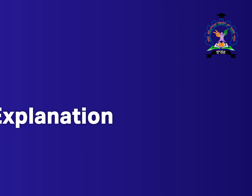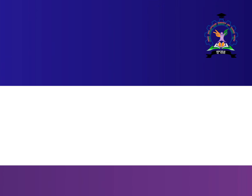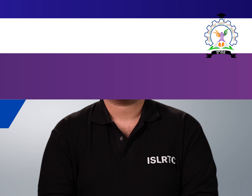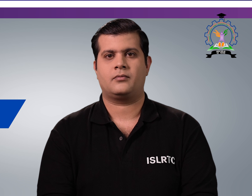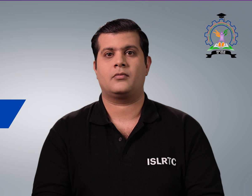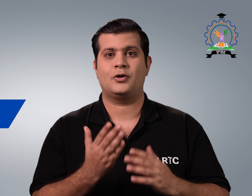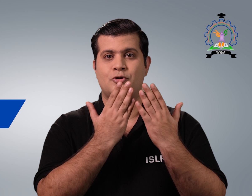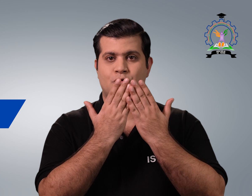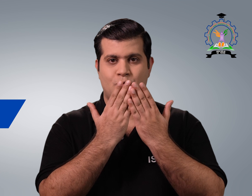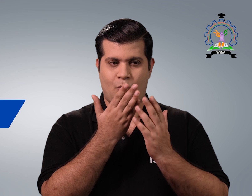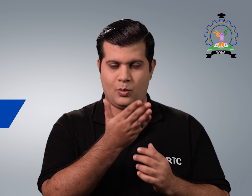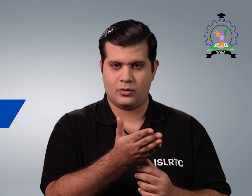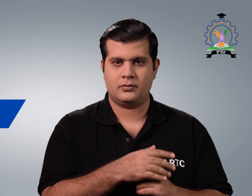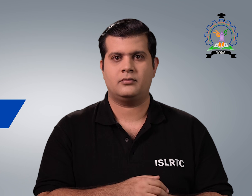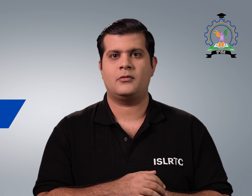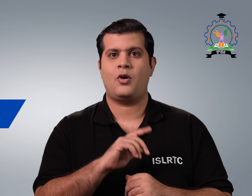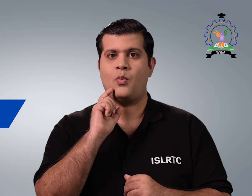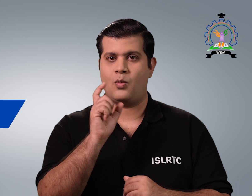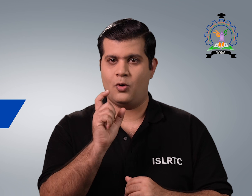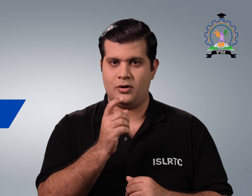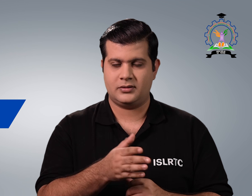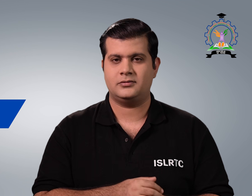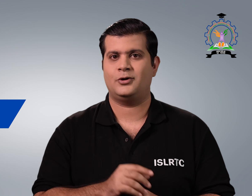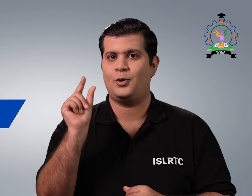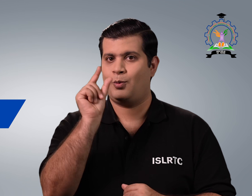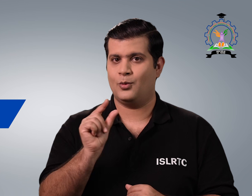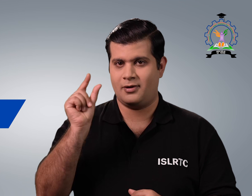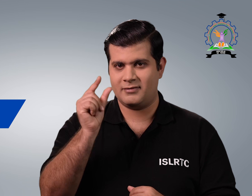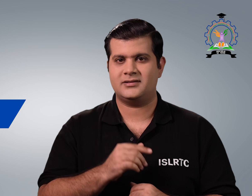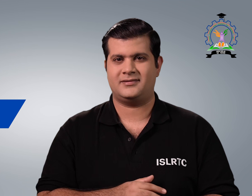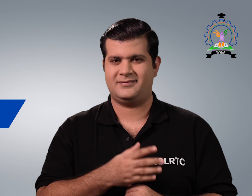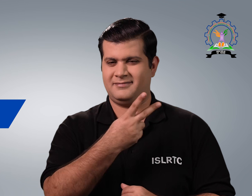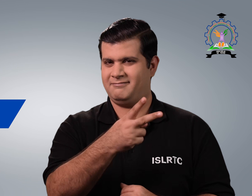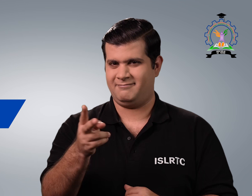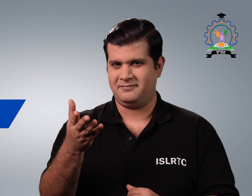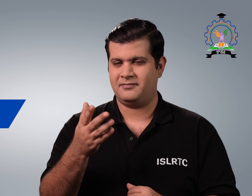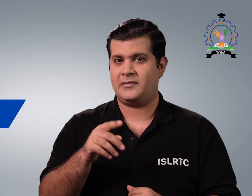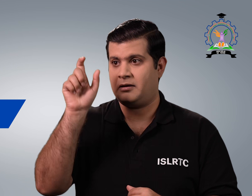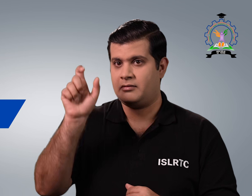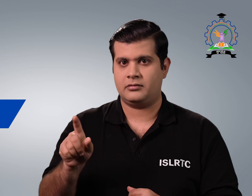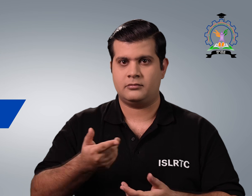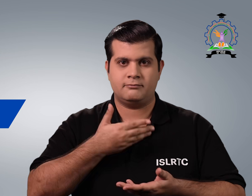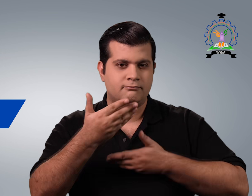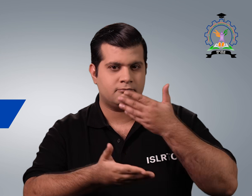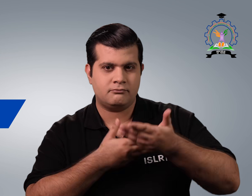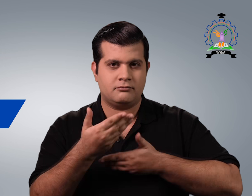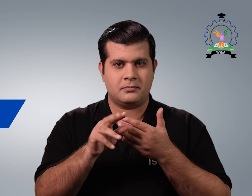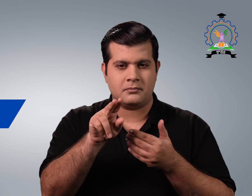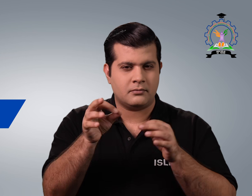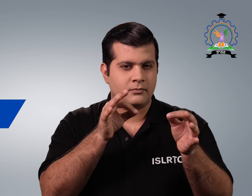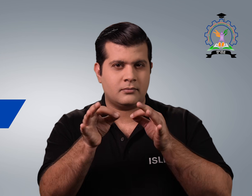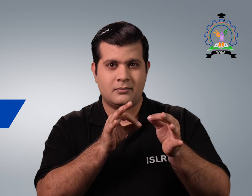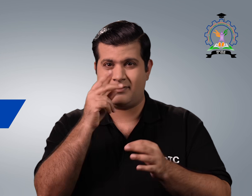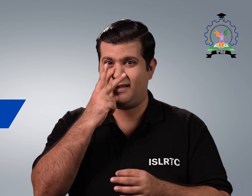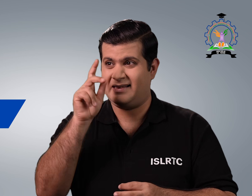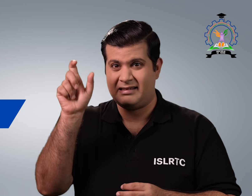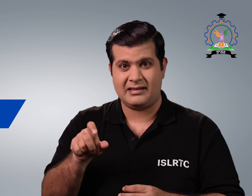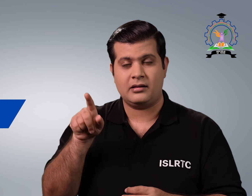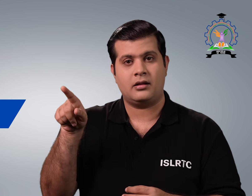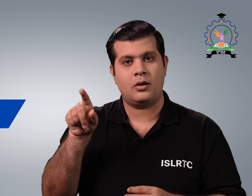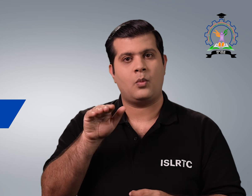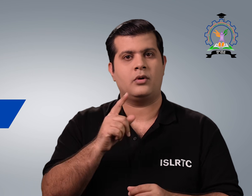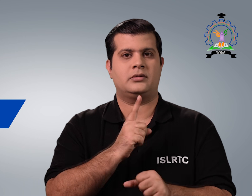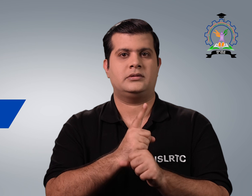An educator is someone who teaches at schools, colleges, or universities.